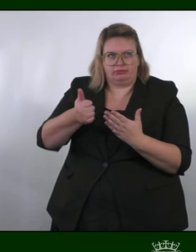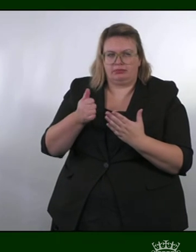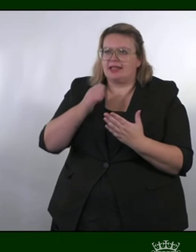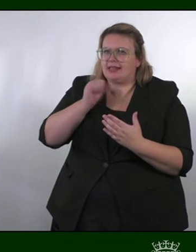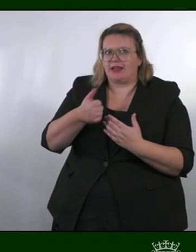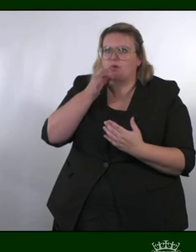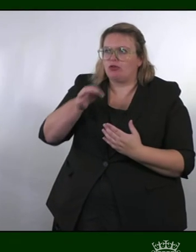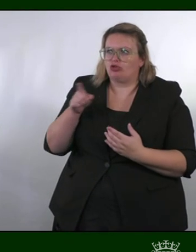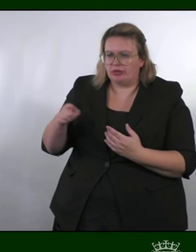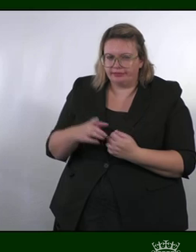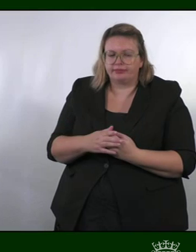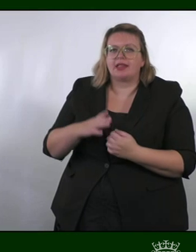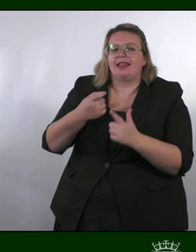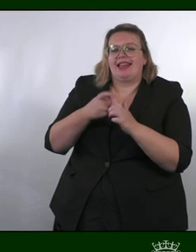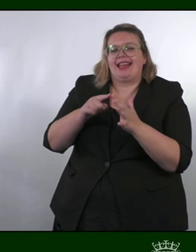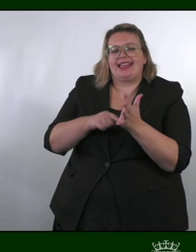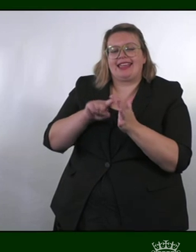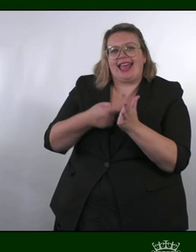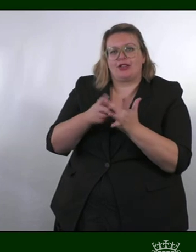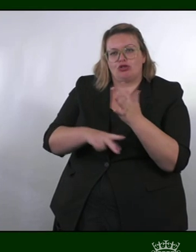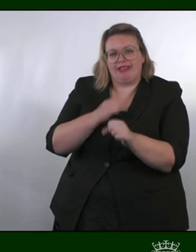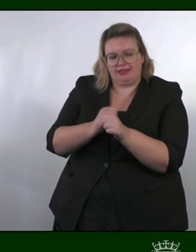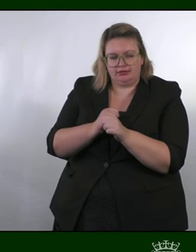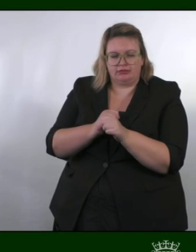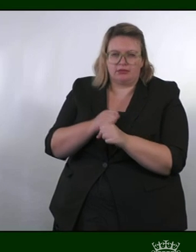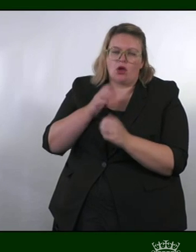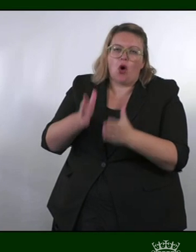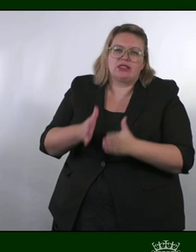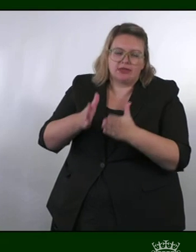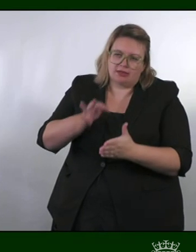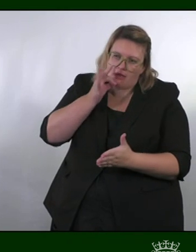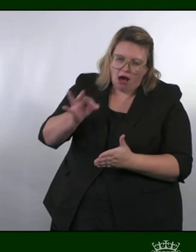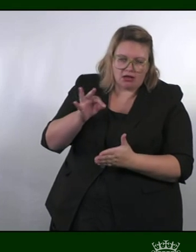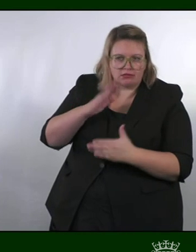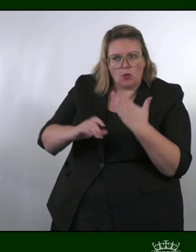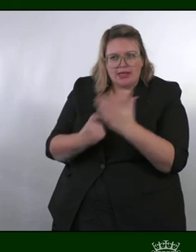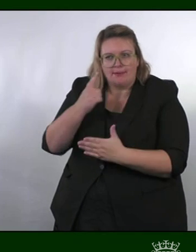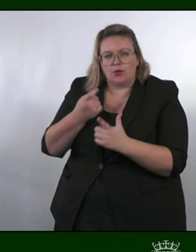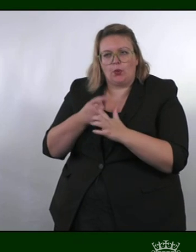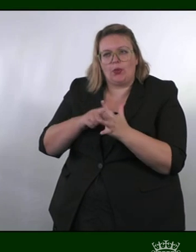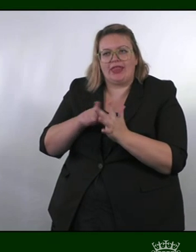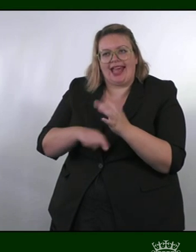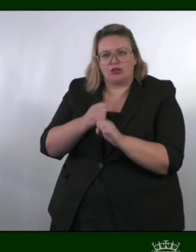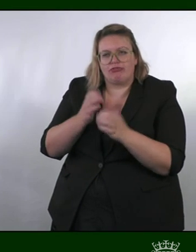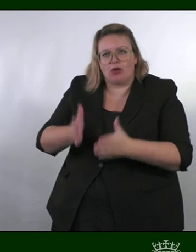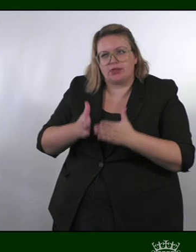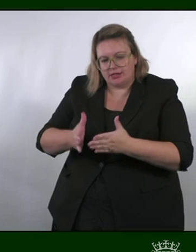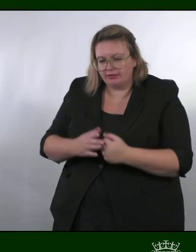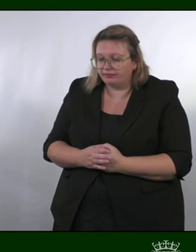I am delighted that Kettering General Hospital is part of the biggest hospital building programme in a generation.